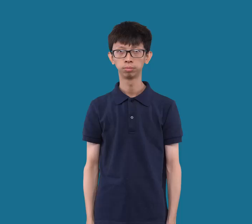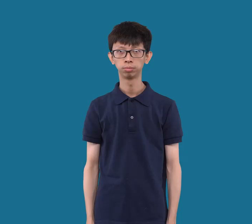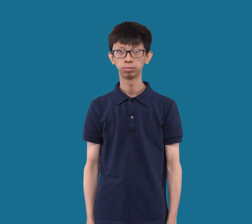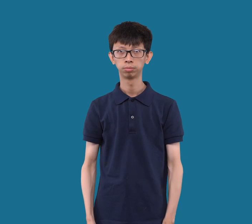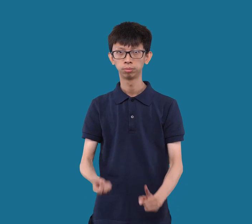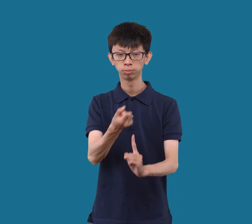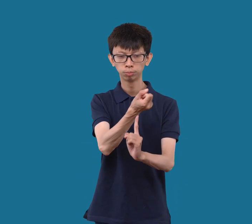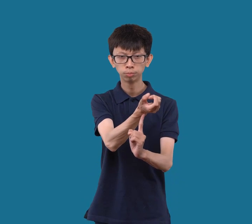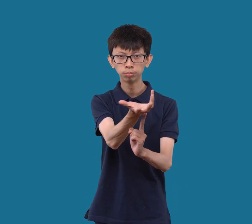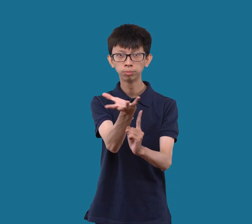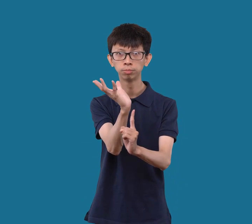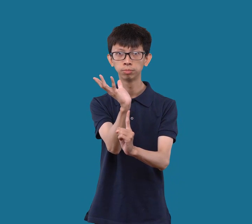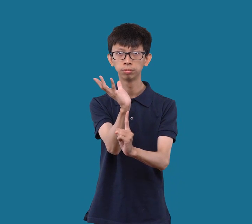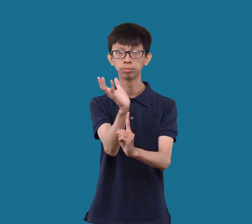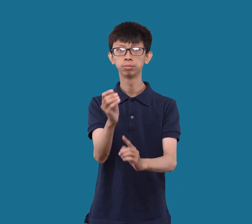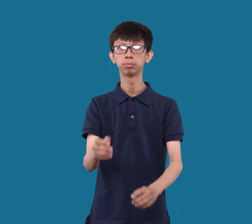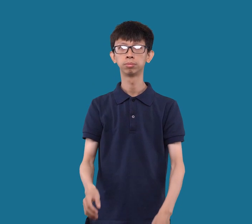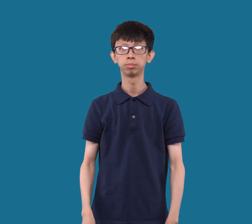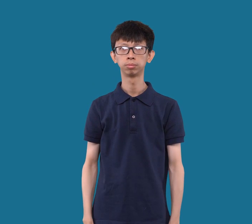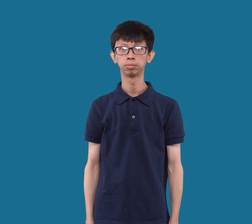chùm hoa